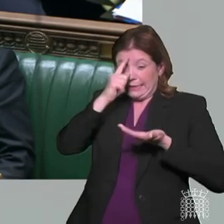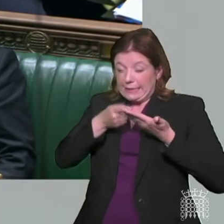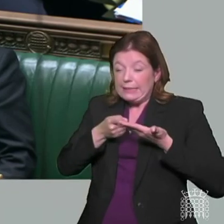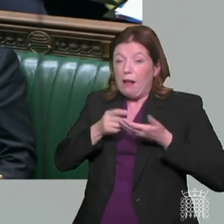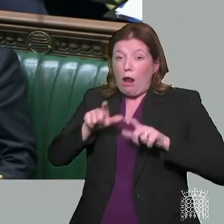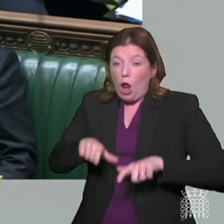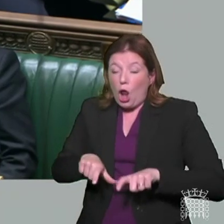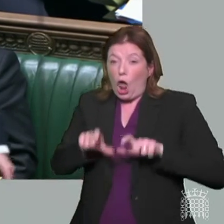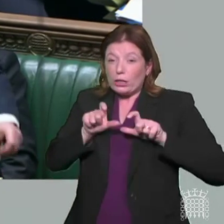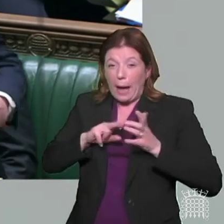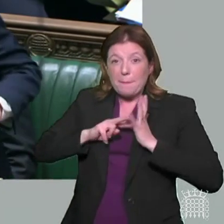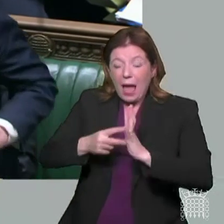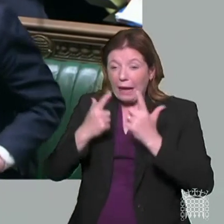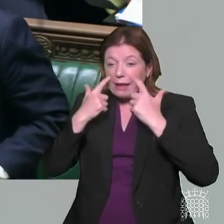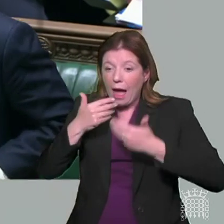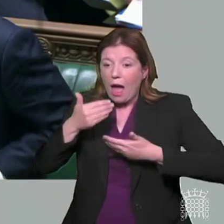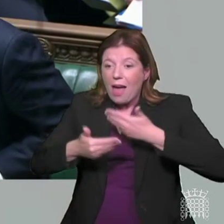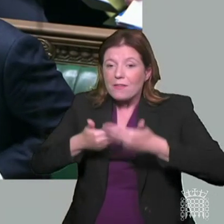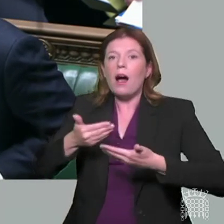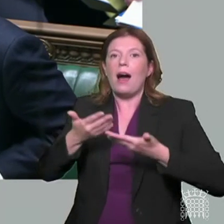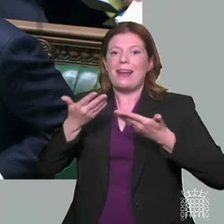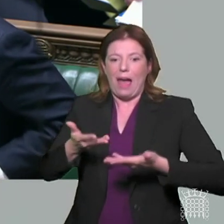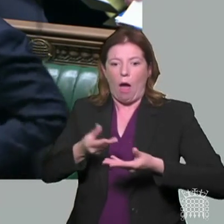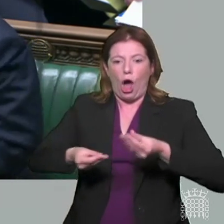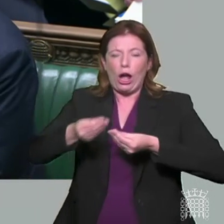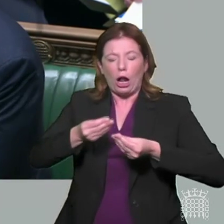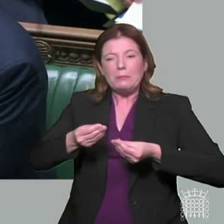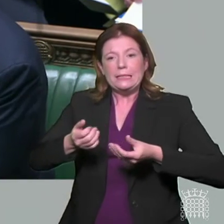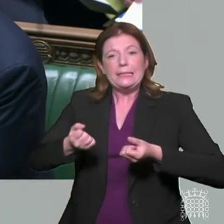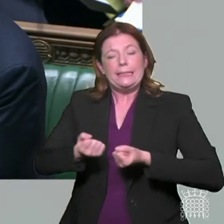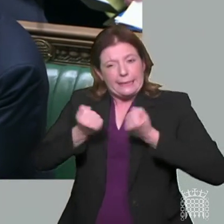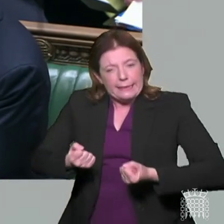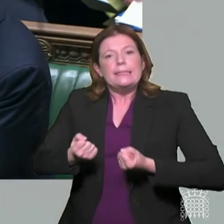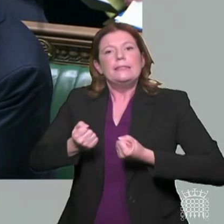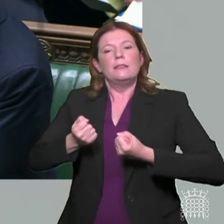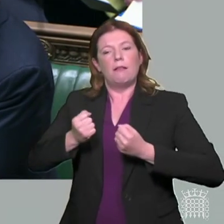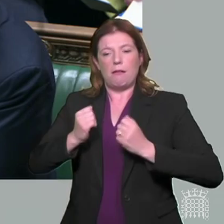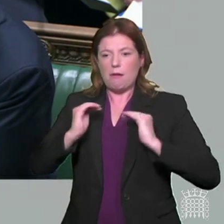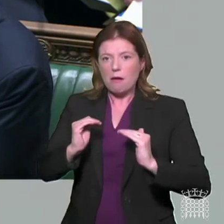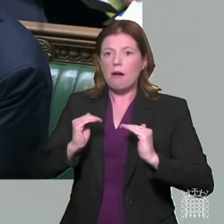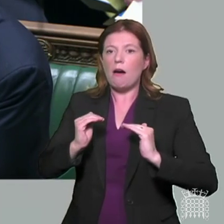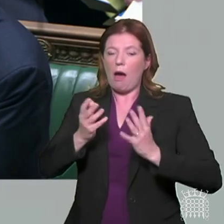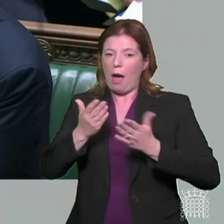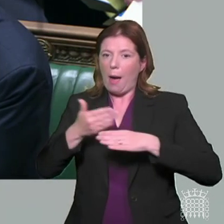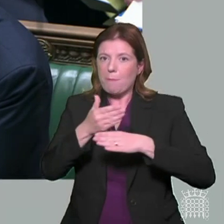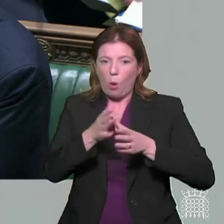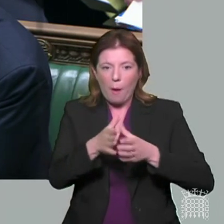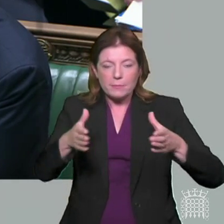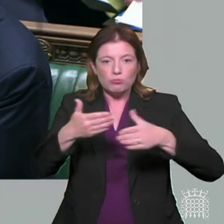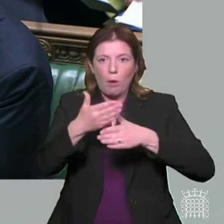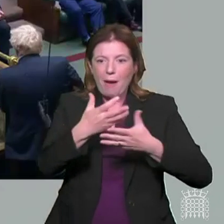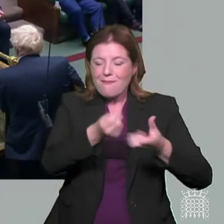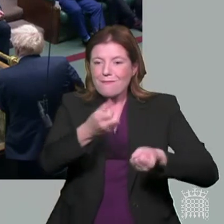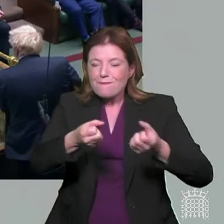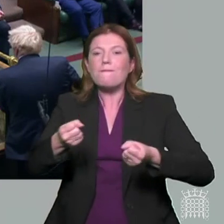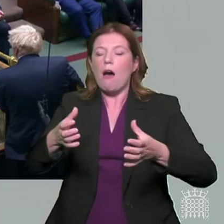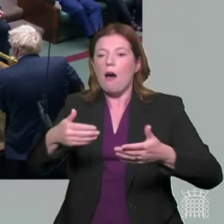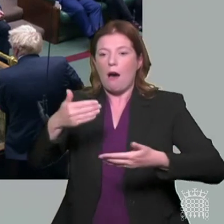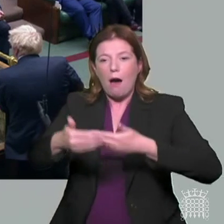to make sure that we came out of lockdown in the way that was necessary, and to have a strong economy with robust employment growth.